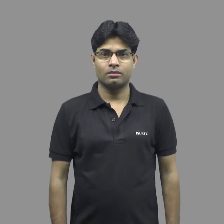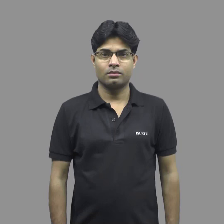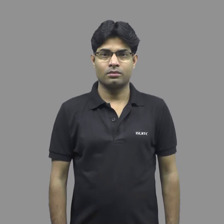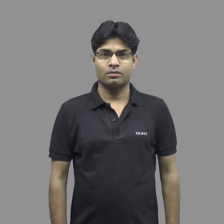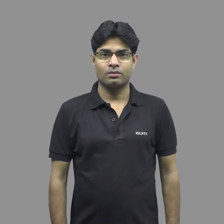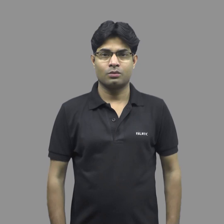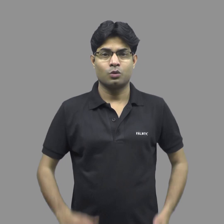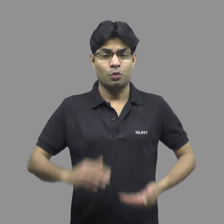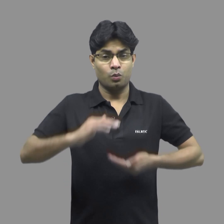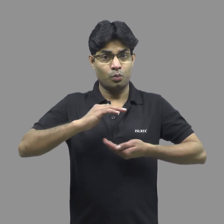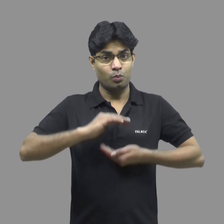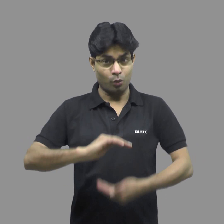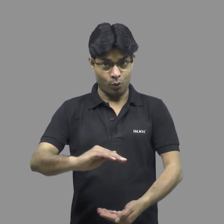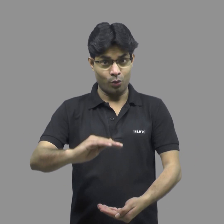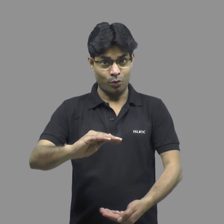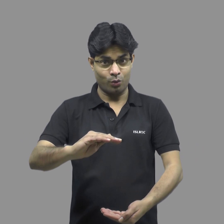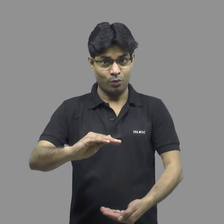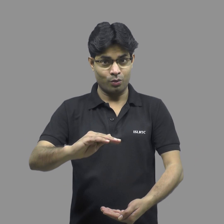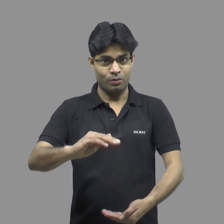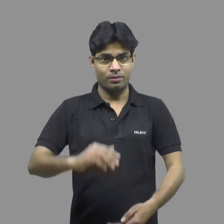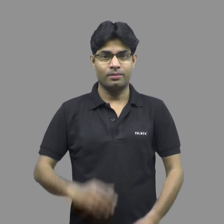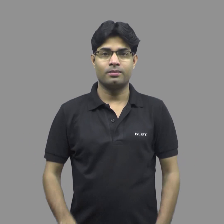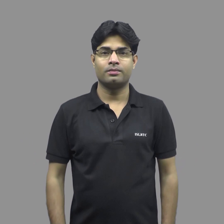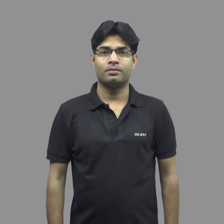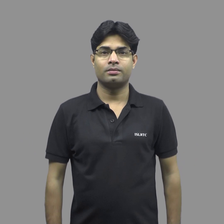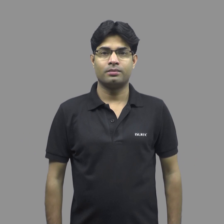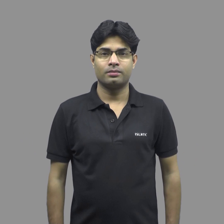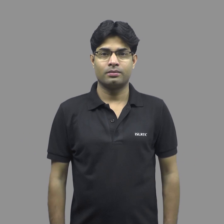Born